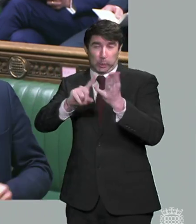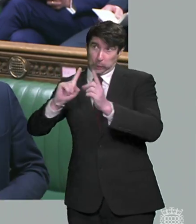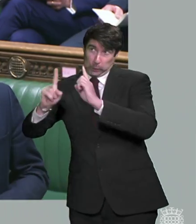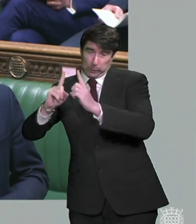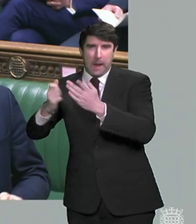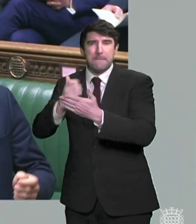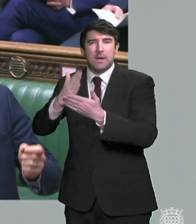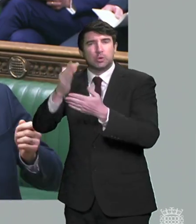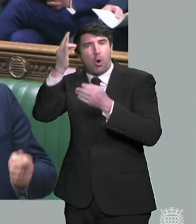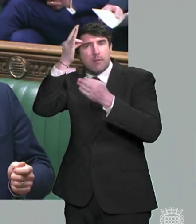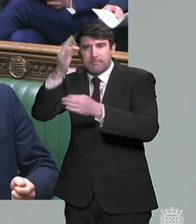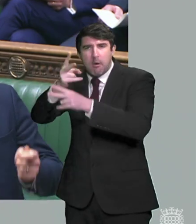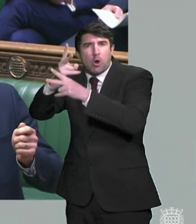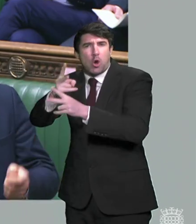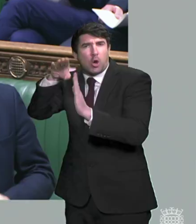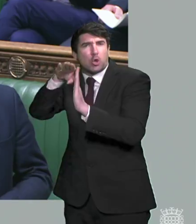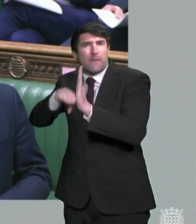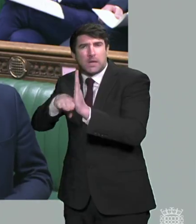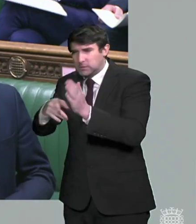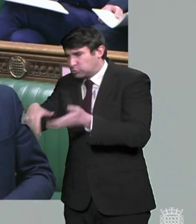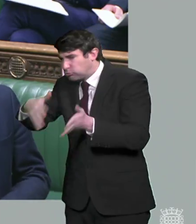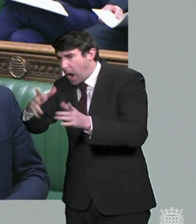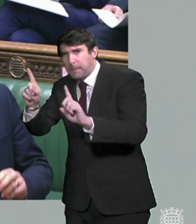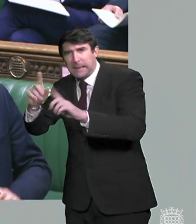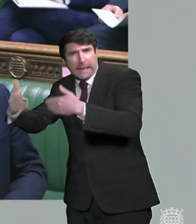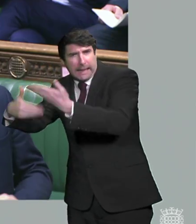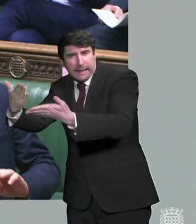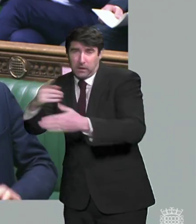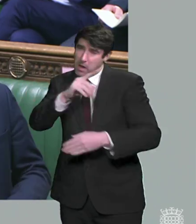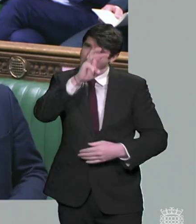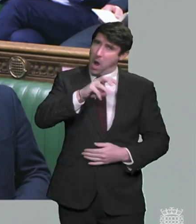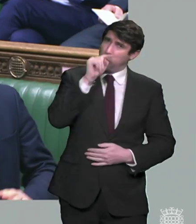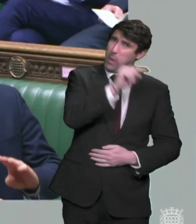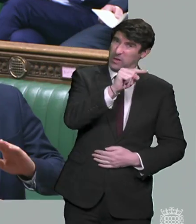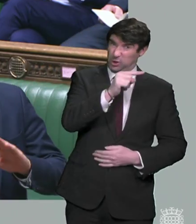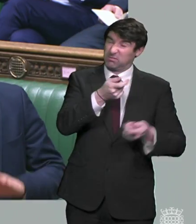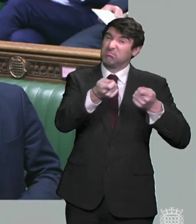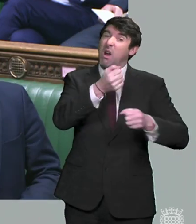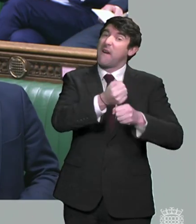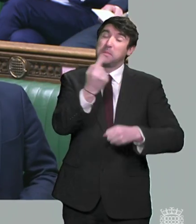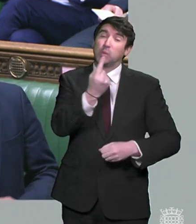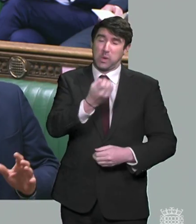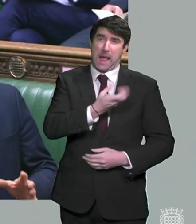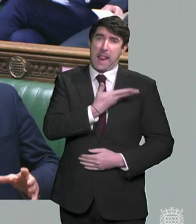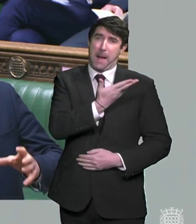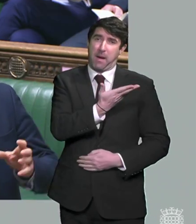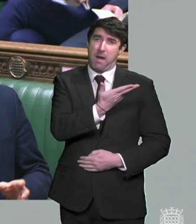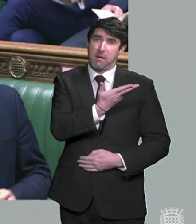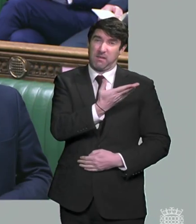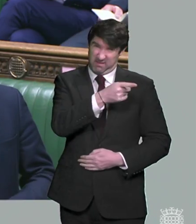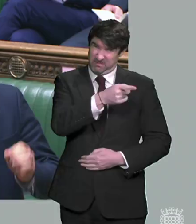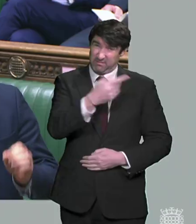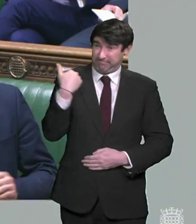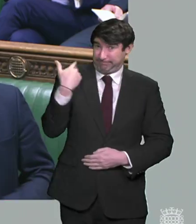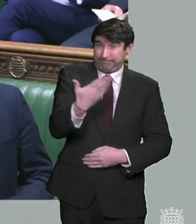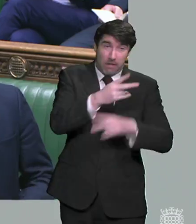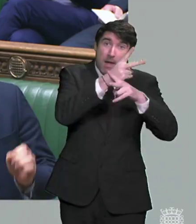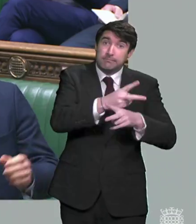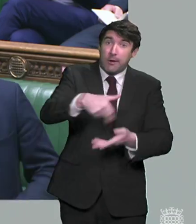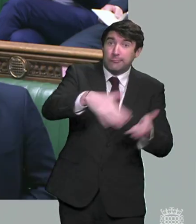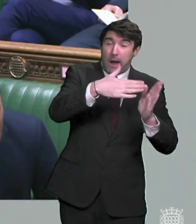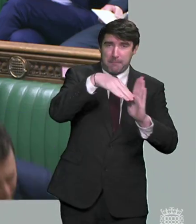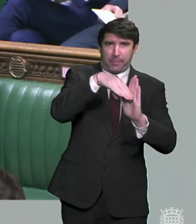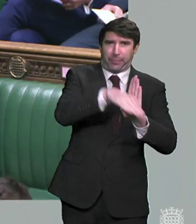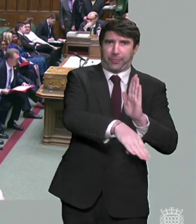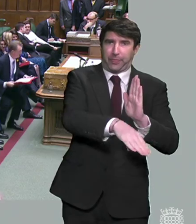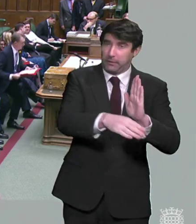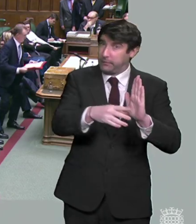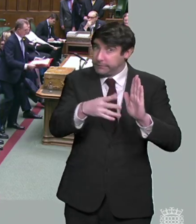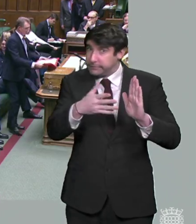What conversations has the Secretary of State had with the Welsh Labour Government to ensure that the players, fans and good governance secure rugby union and its elite stars in Wales?